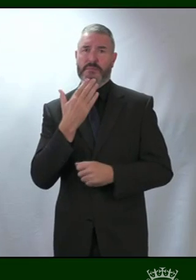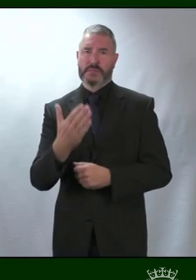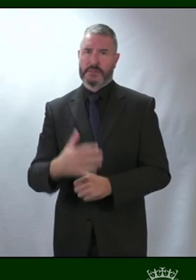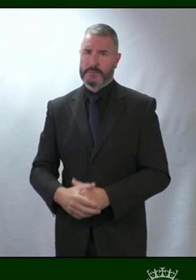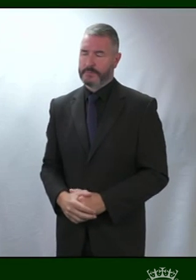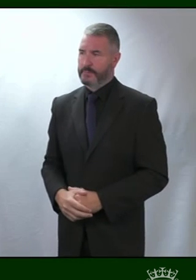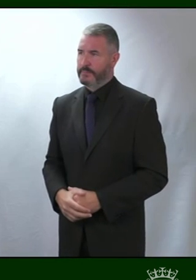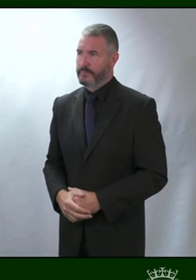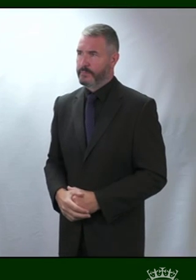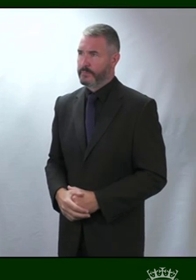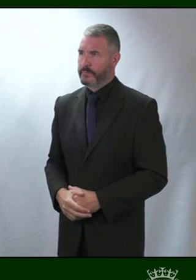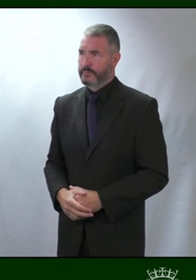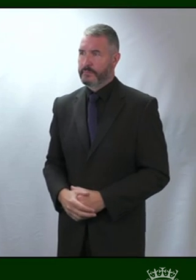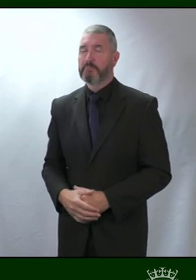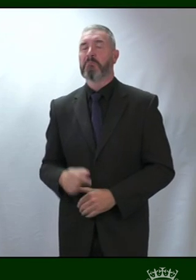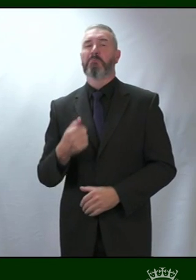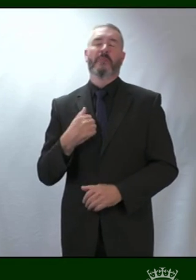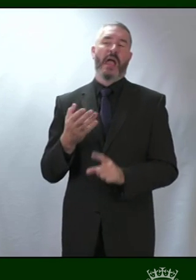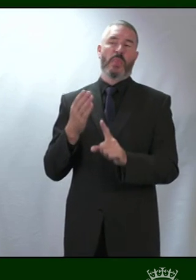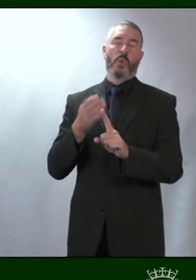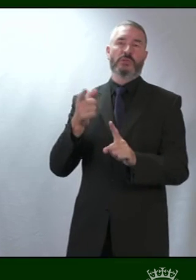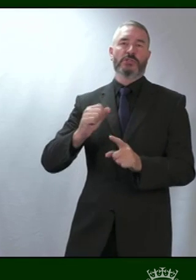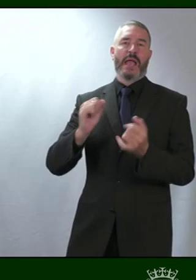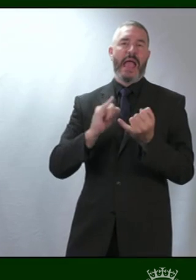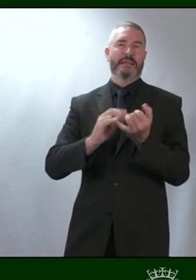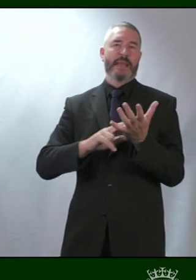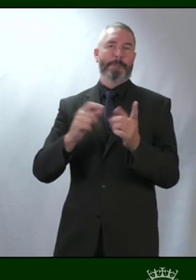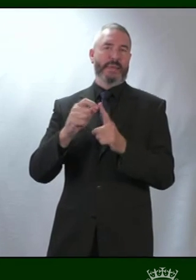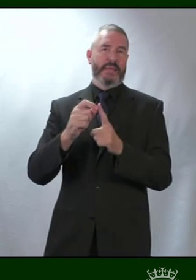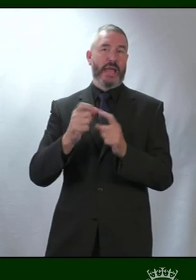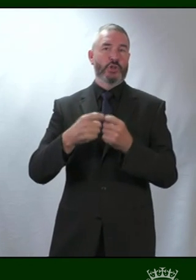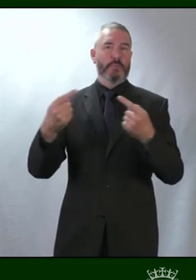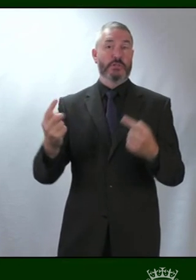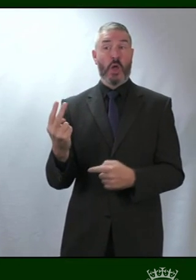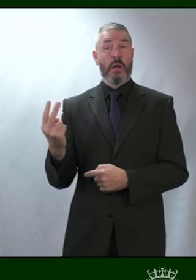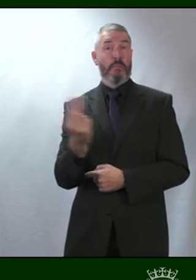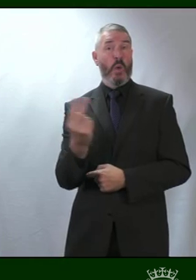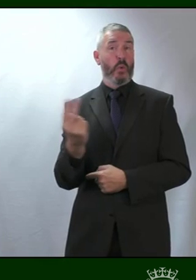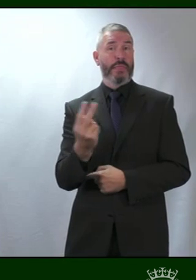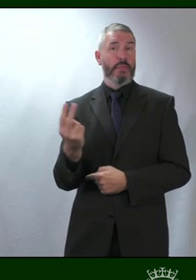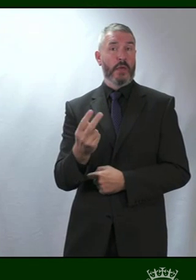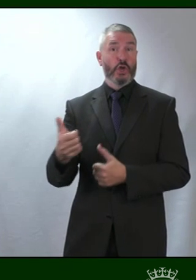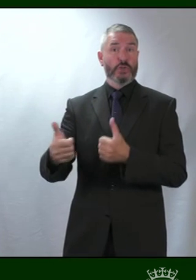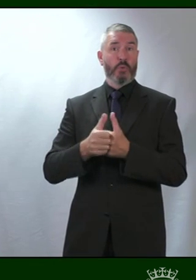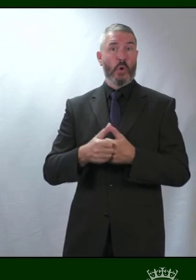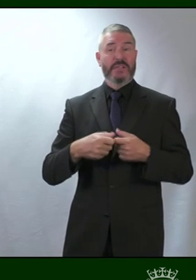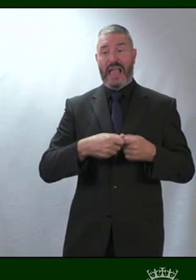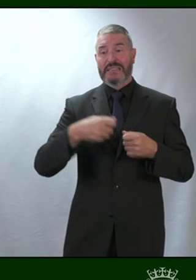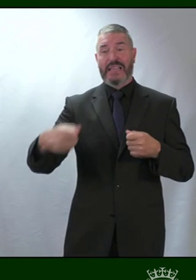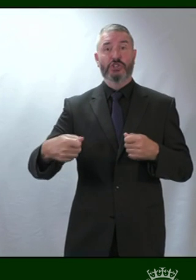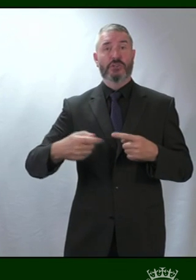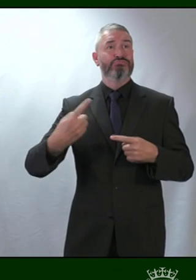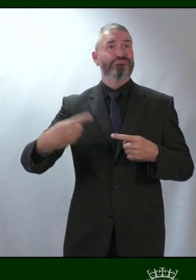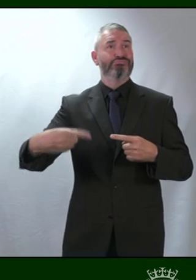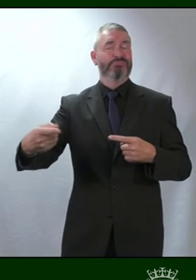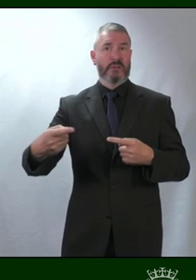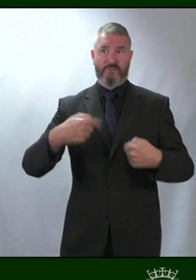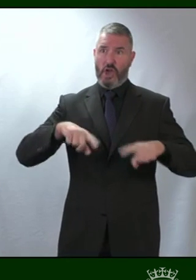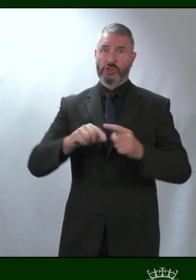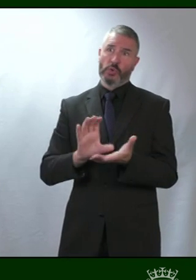I notice that both the leader of the Scottish nationalist party and the Leader of the Opposition now support an indefinite extension of the furlough scheme.